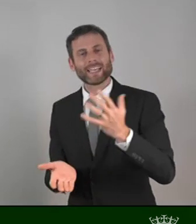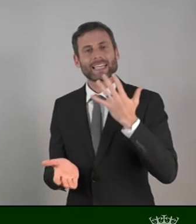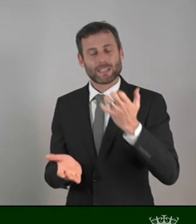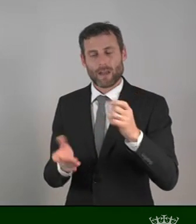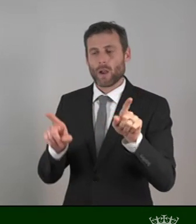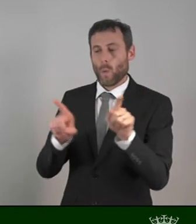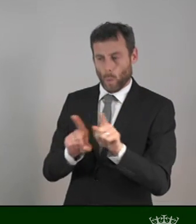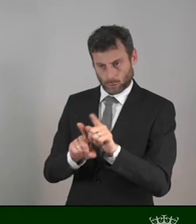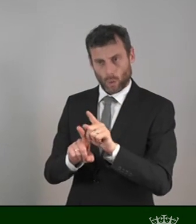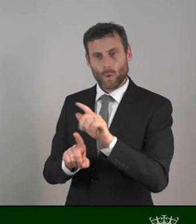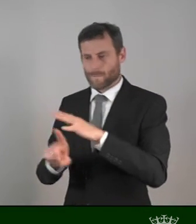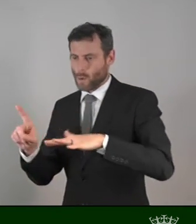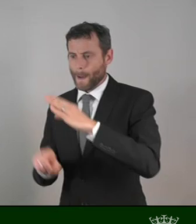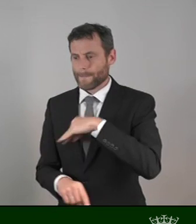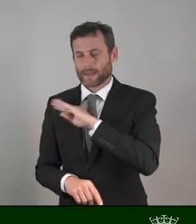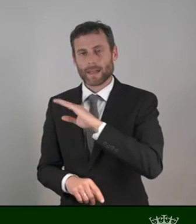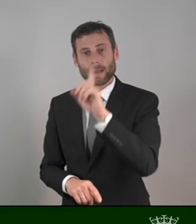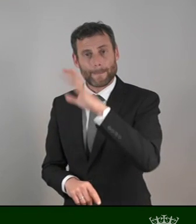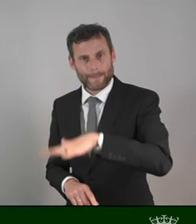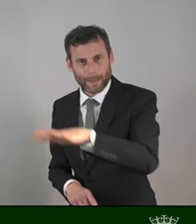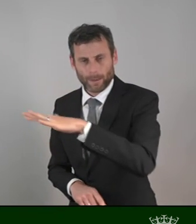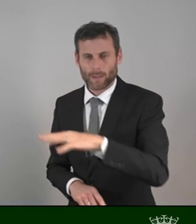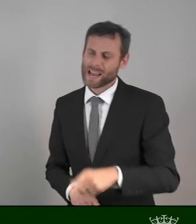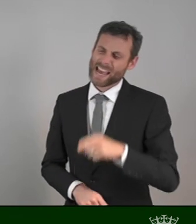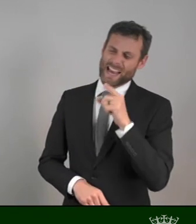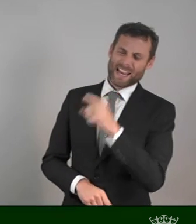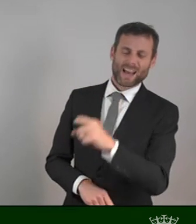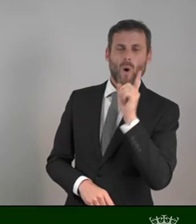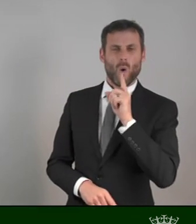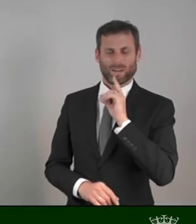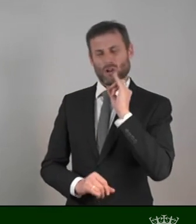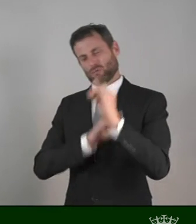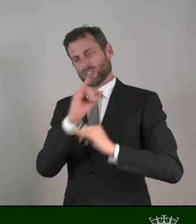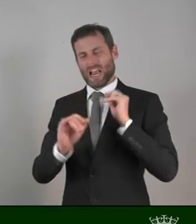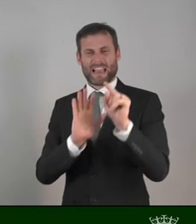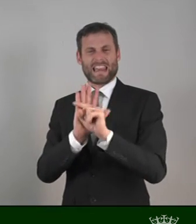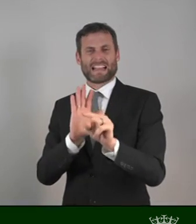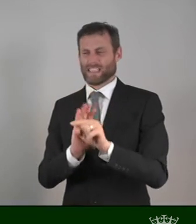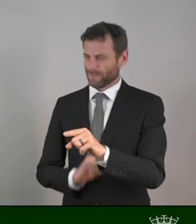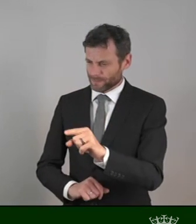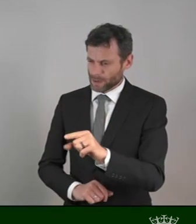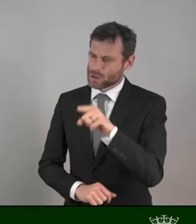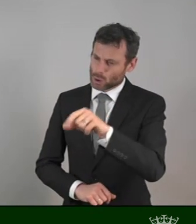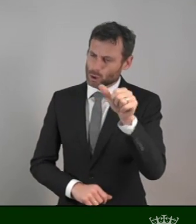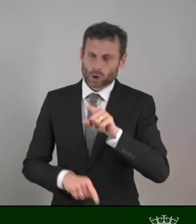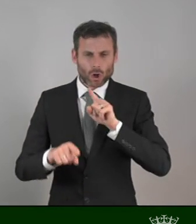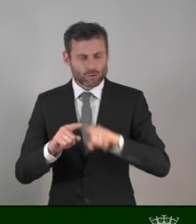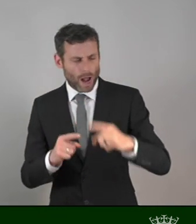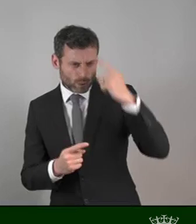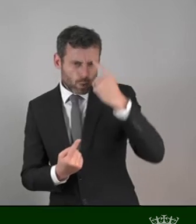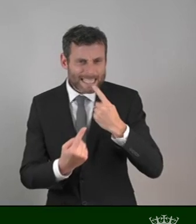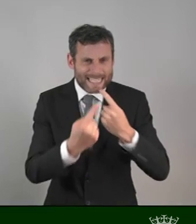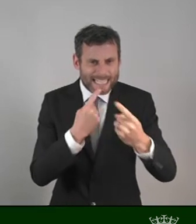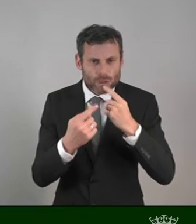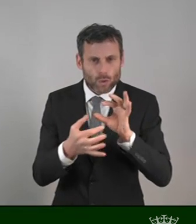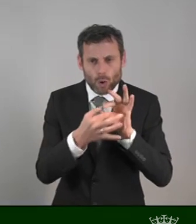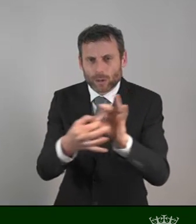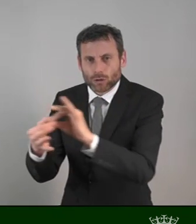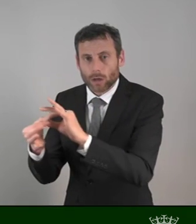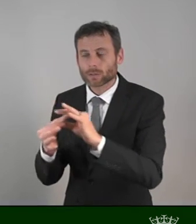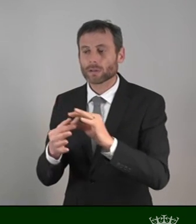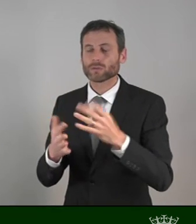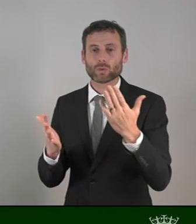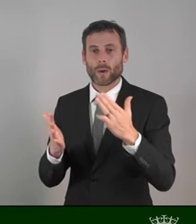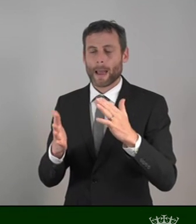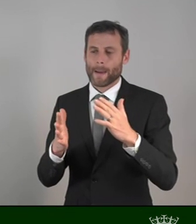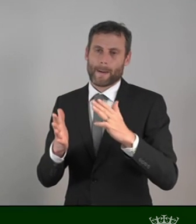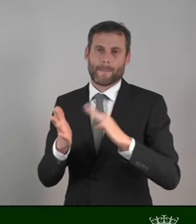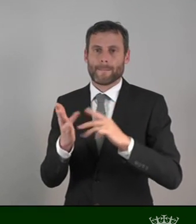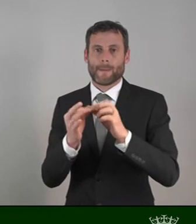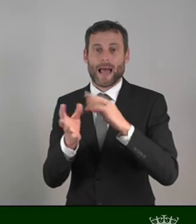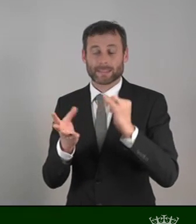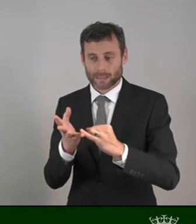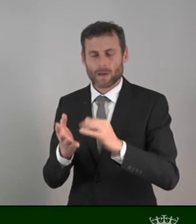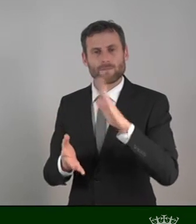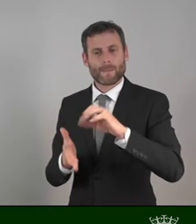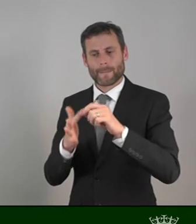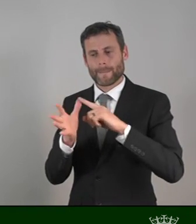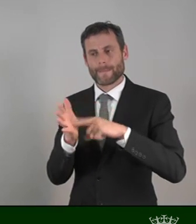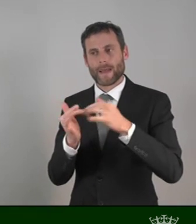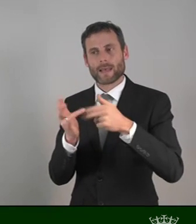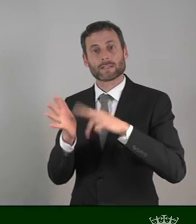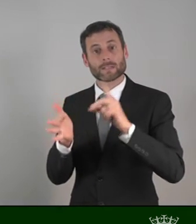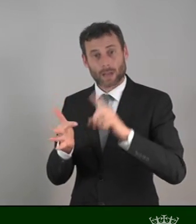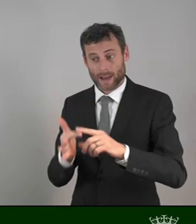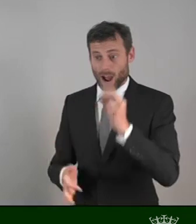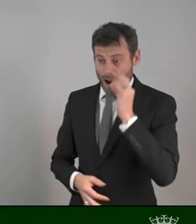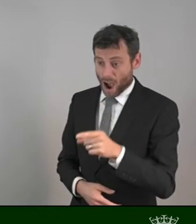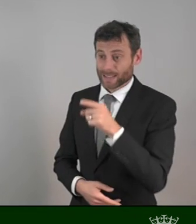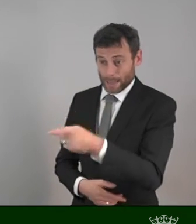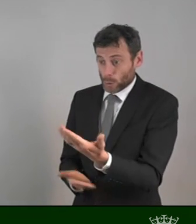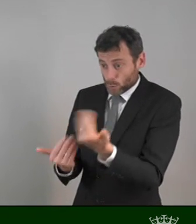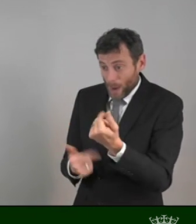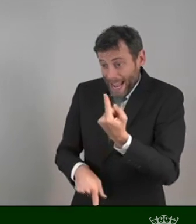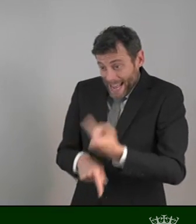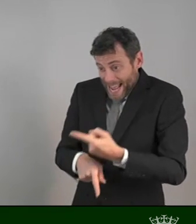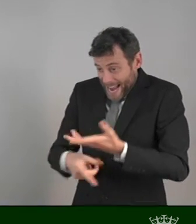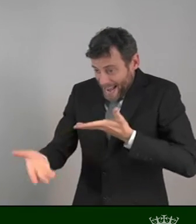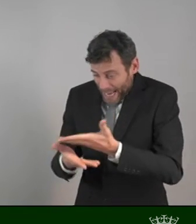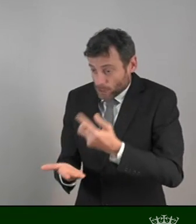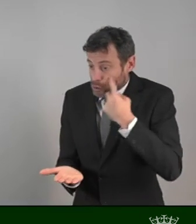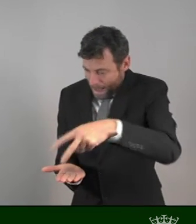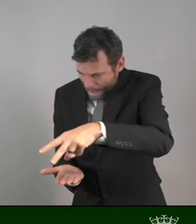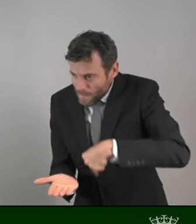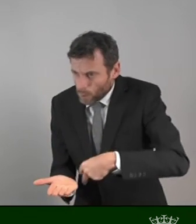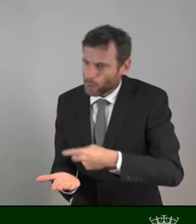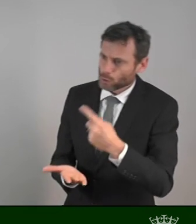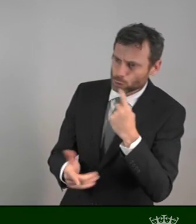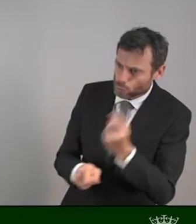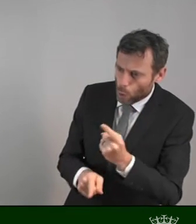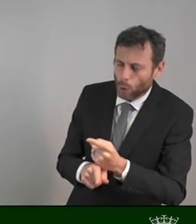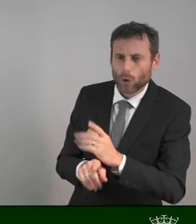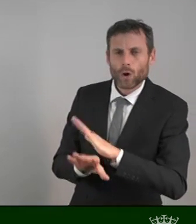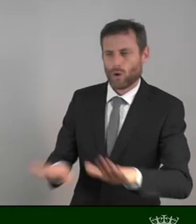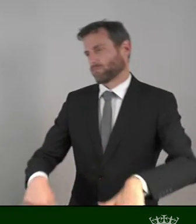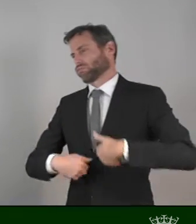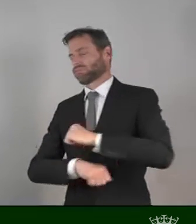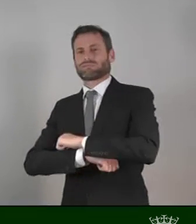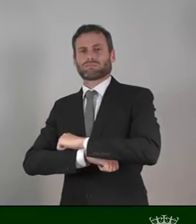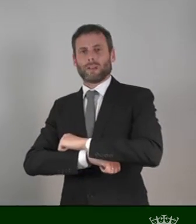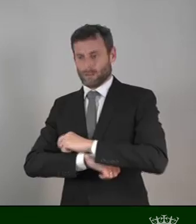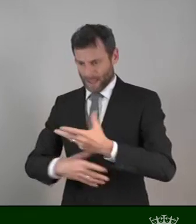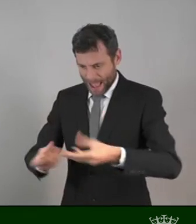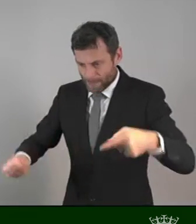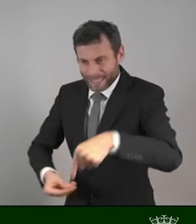Rather than being so characteristically negative, I urge the right honourable Gentleman to reach out to his friends and my friends—our friends—in the Palestinian Authority, and to Mahmoud Abbas, for whom I have the highest respect, and, for once, to engage with this initiative and to get talking rather than to leave a political vacuum.